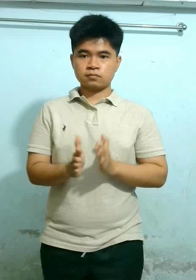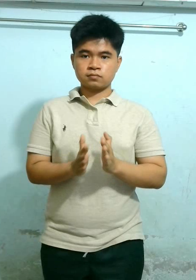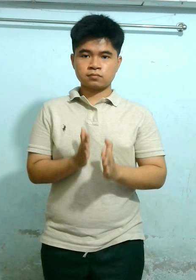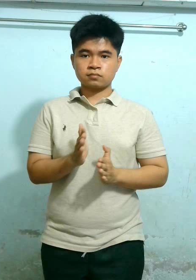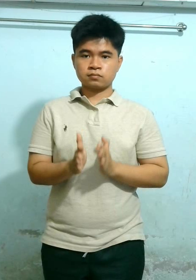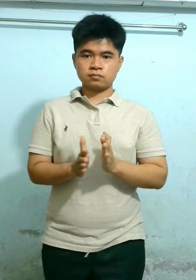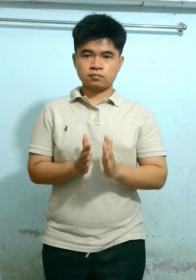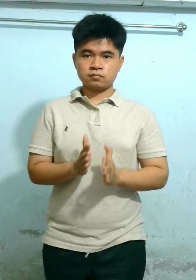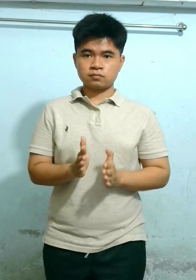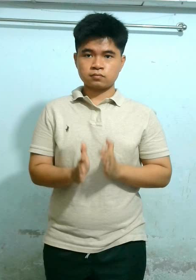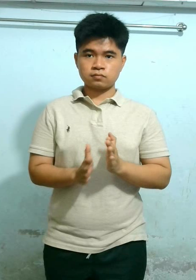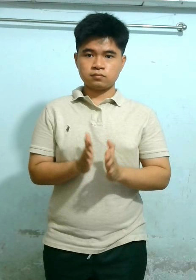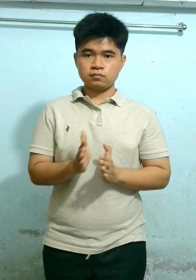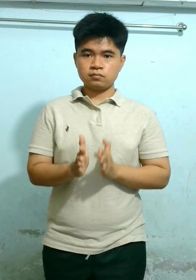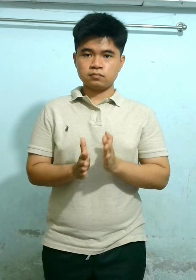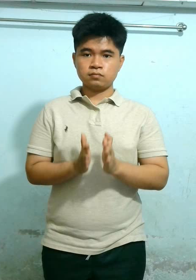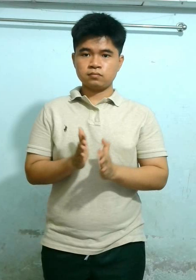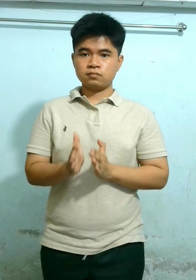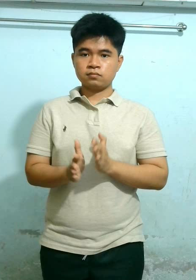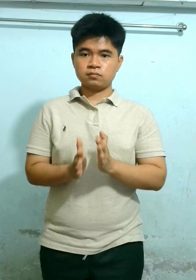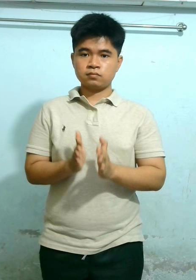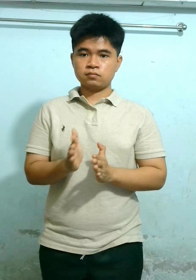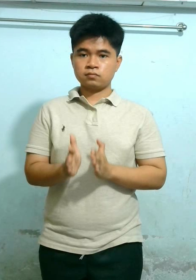ngon ngu ki hieu